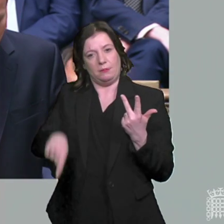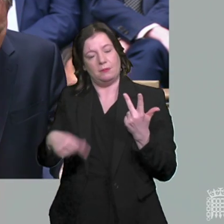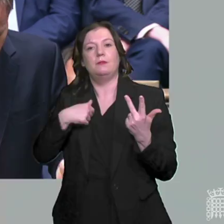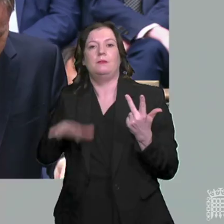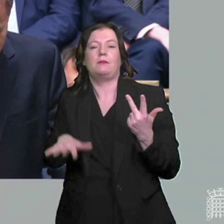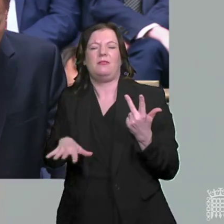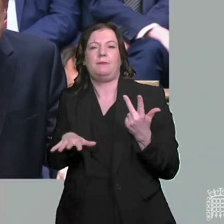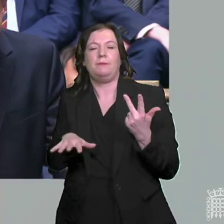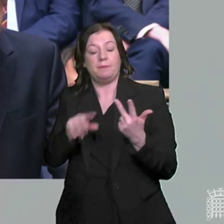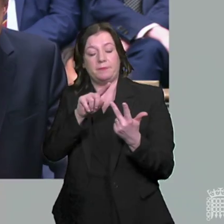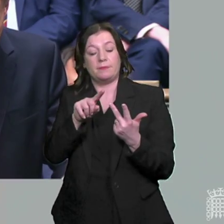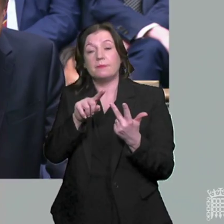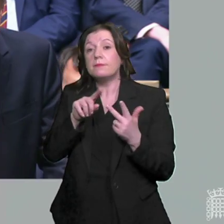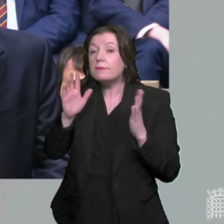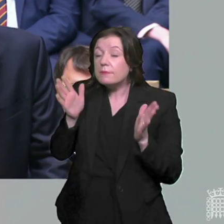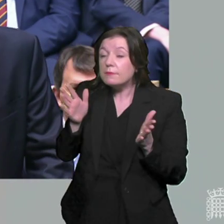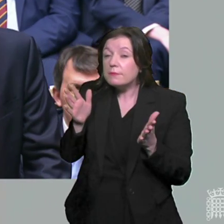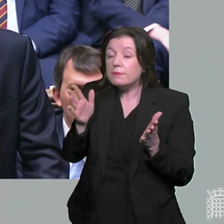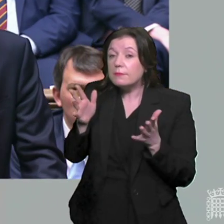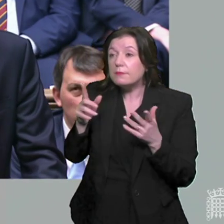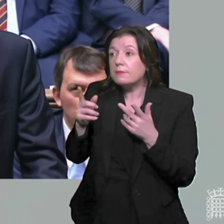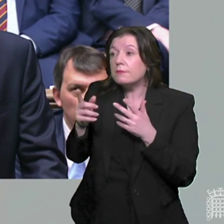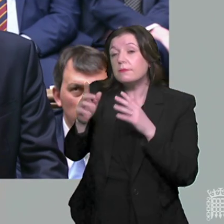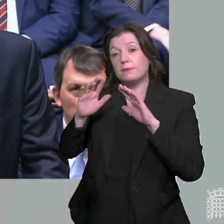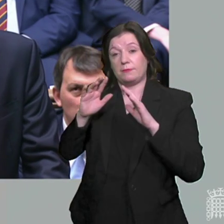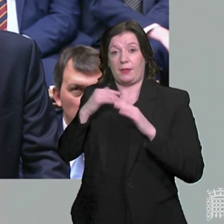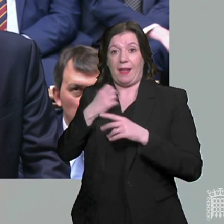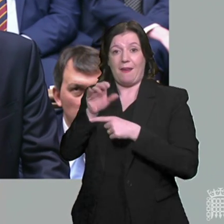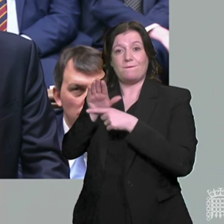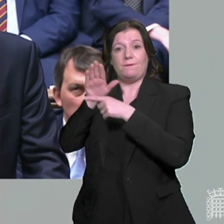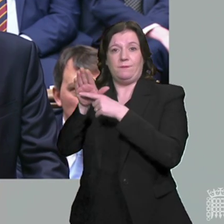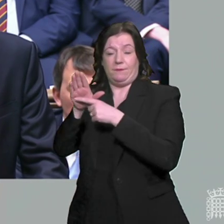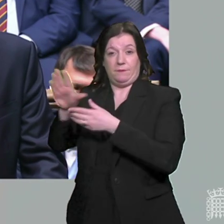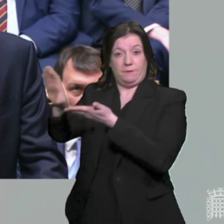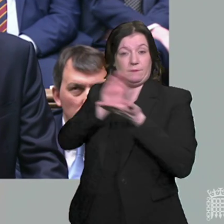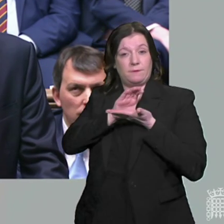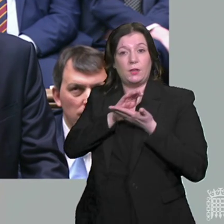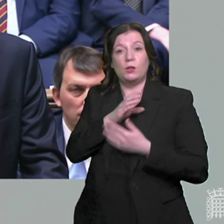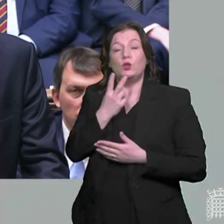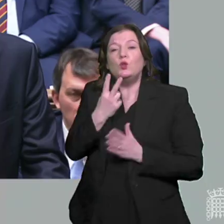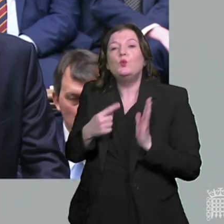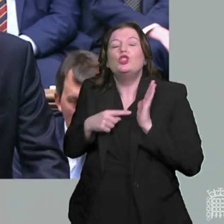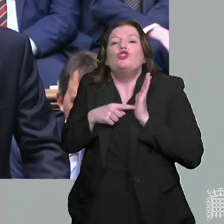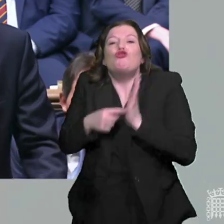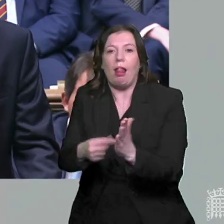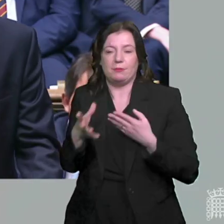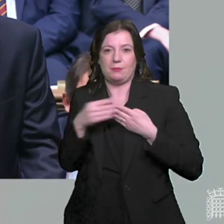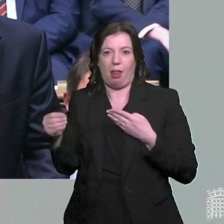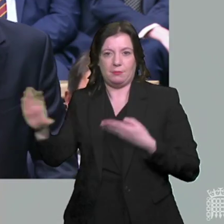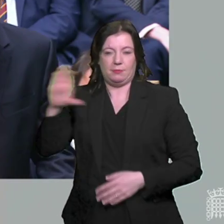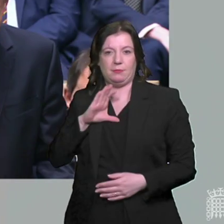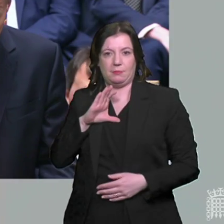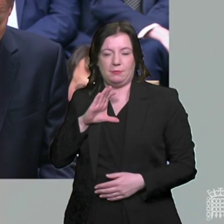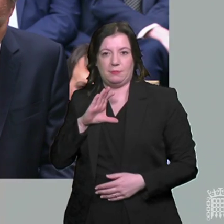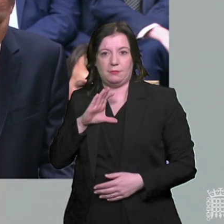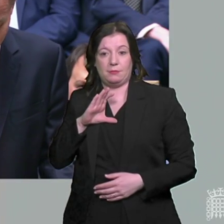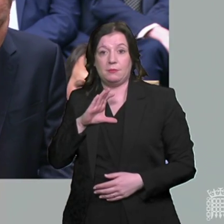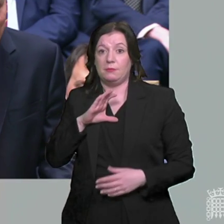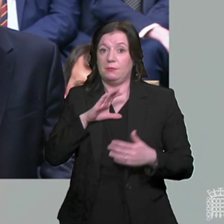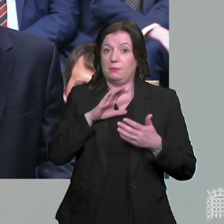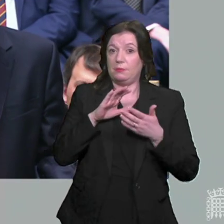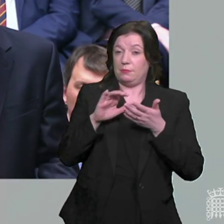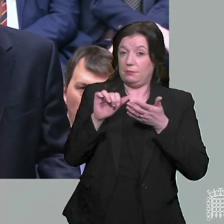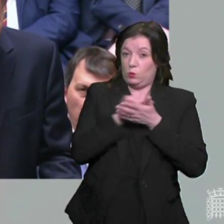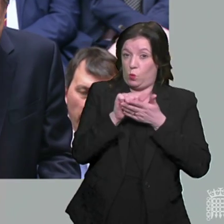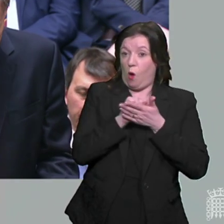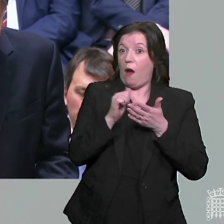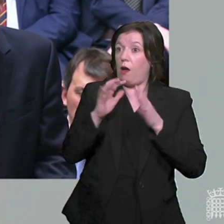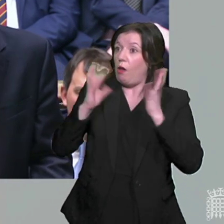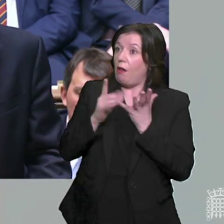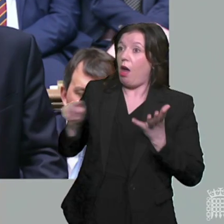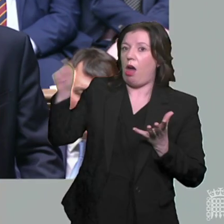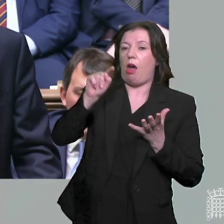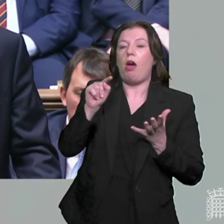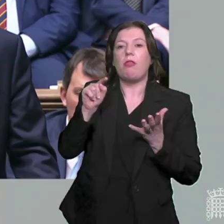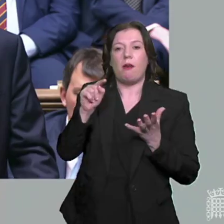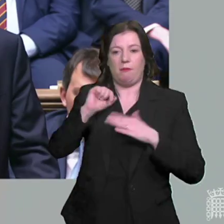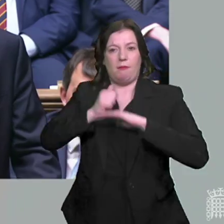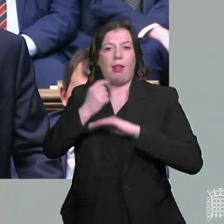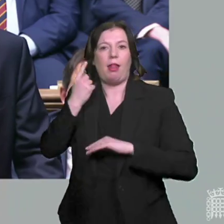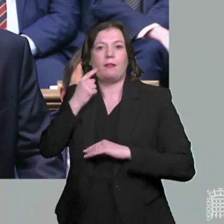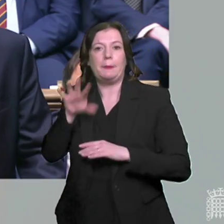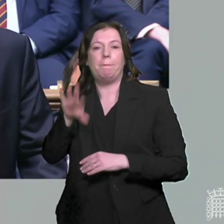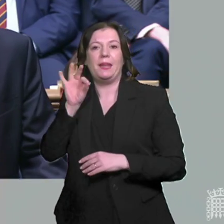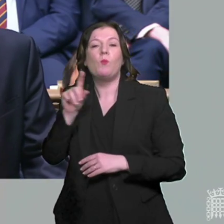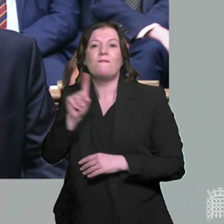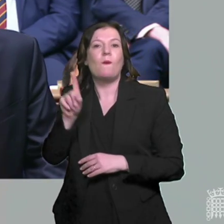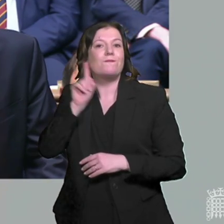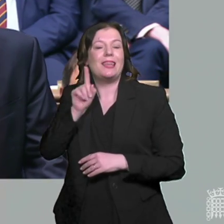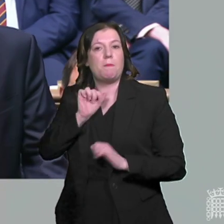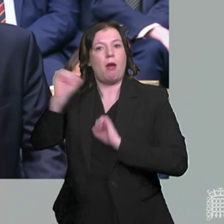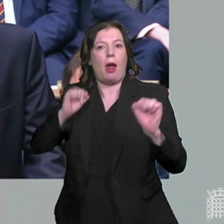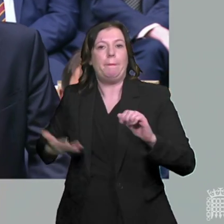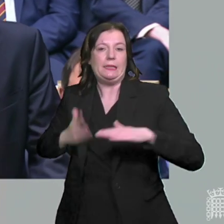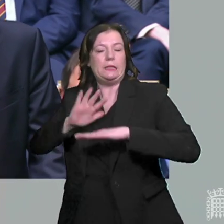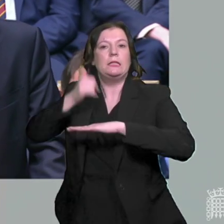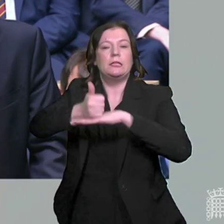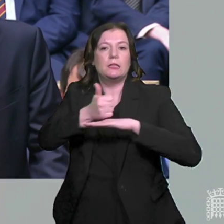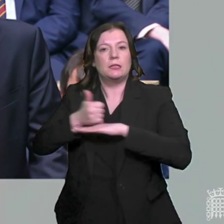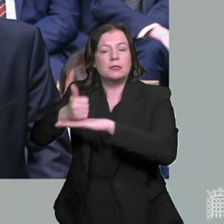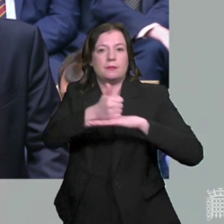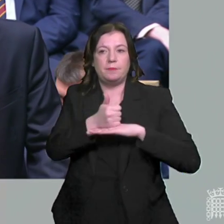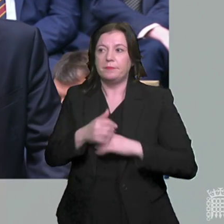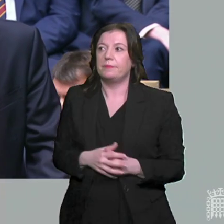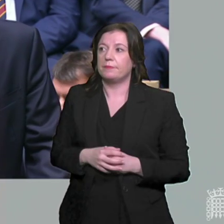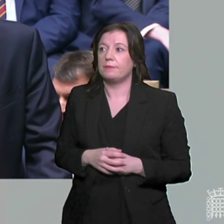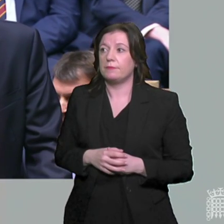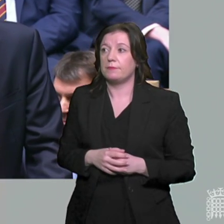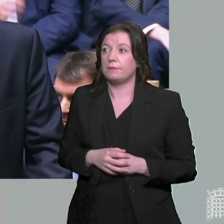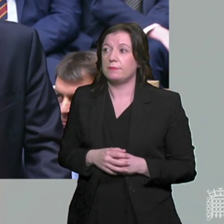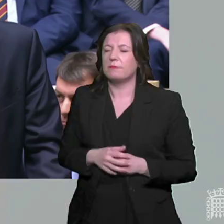We became the second country in the world to have a stock of foreign direct investment worth $2 trillion, and London has just pipped New York and 53 other global cities to be the best place in the world for female entrepreneurs.